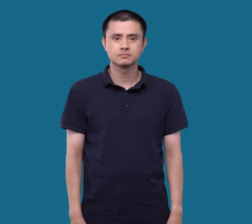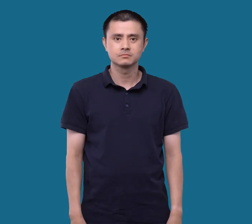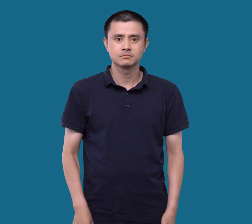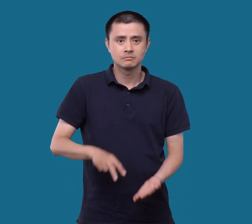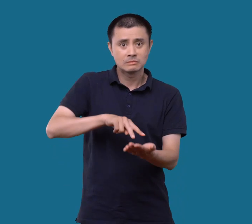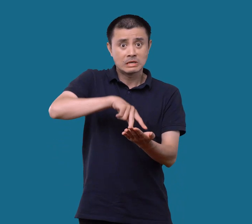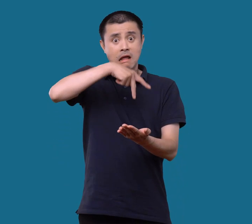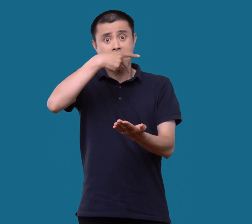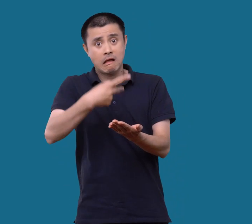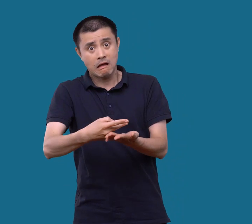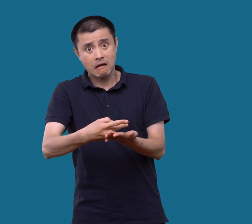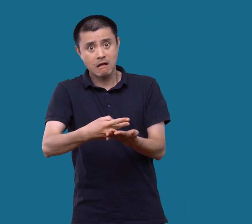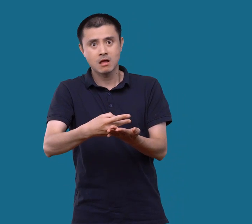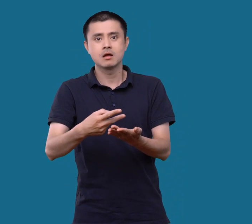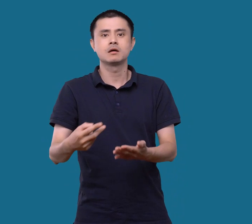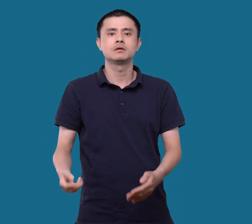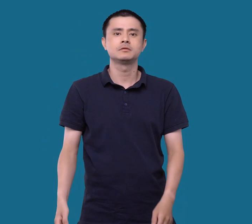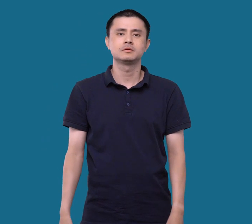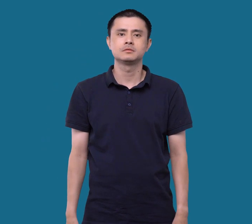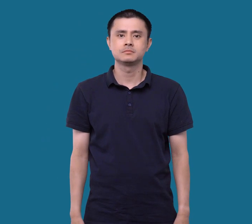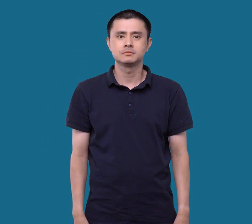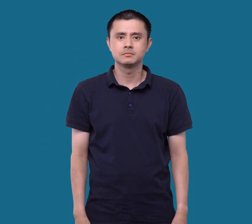ngã